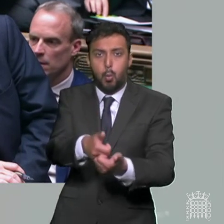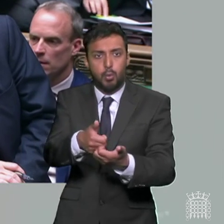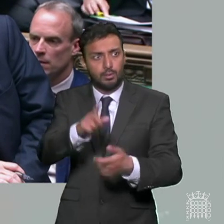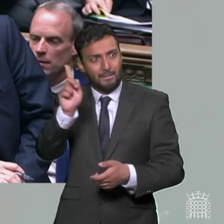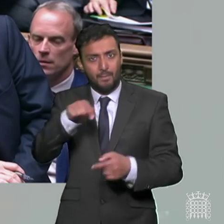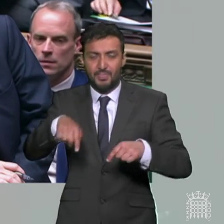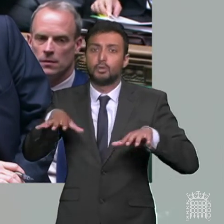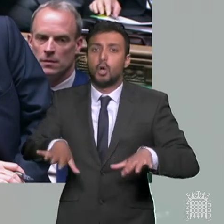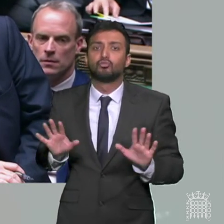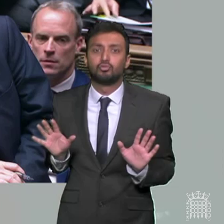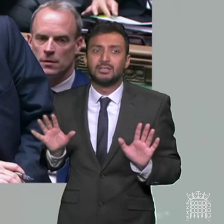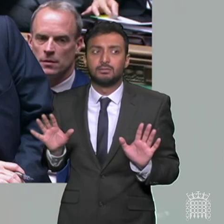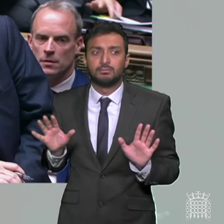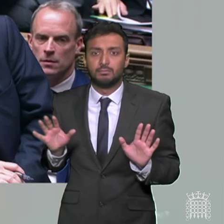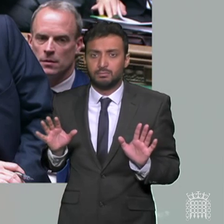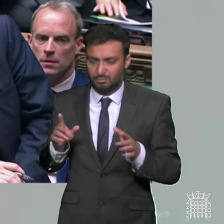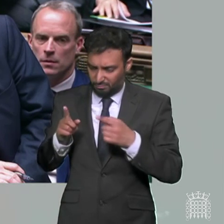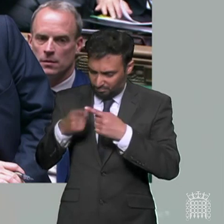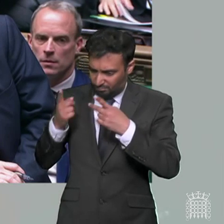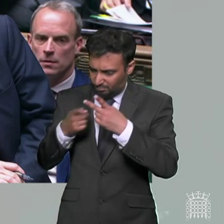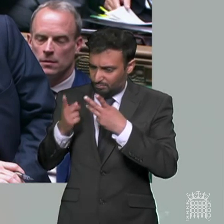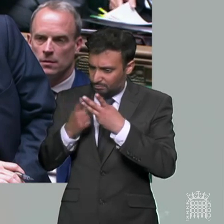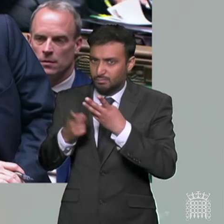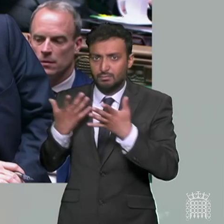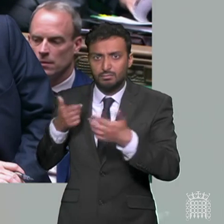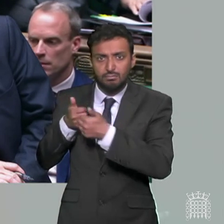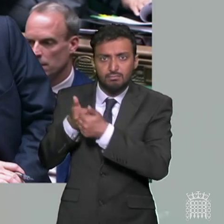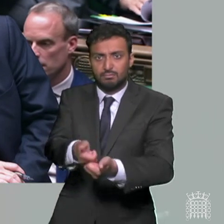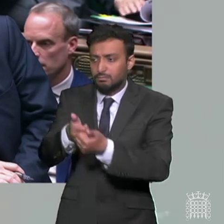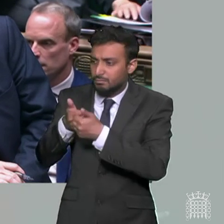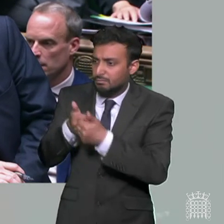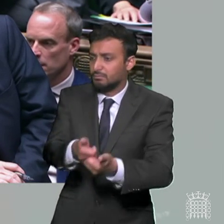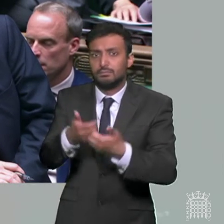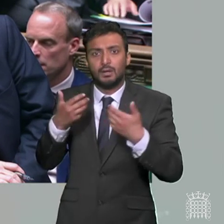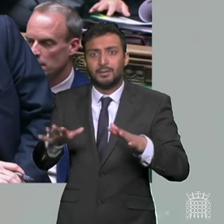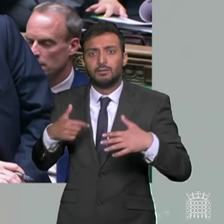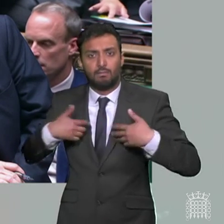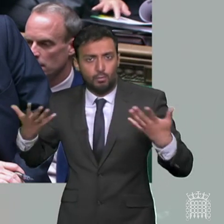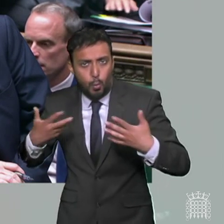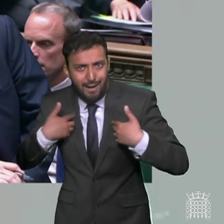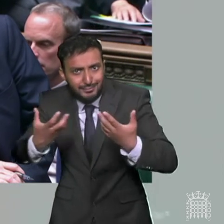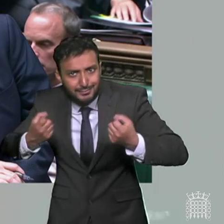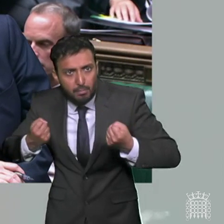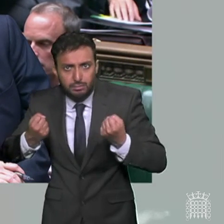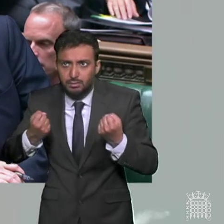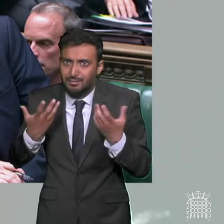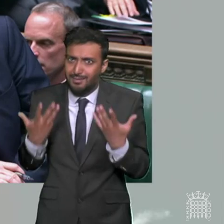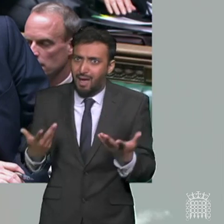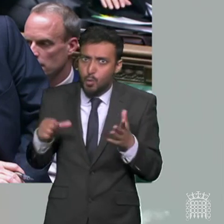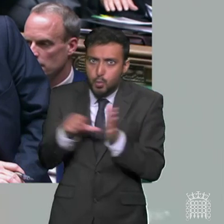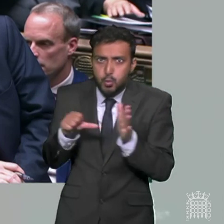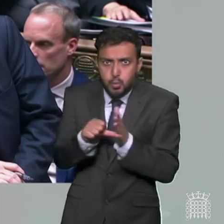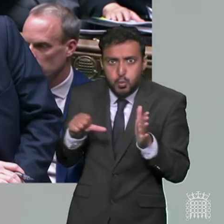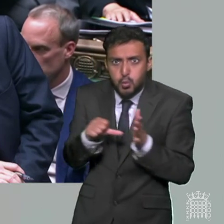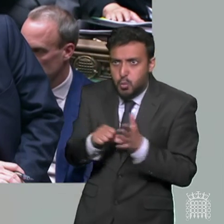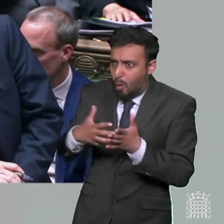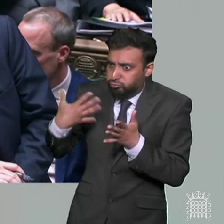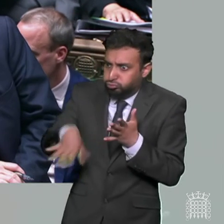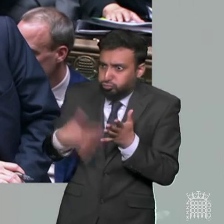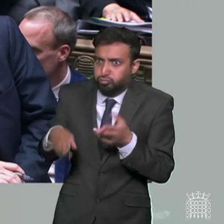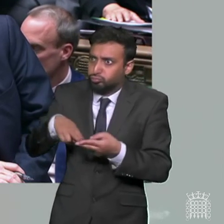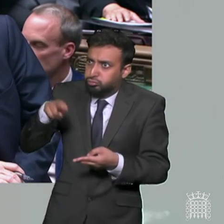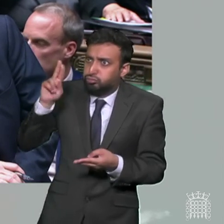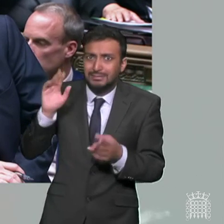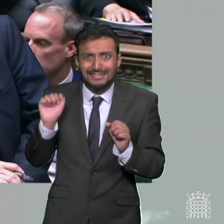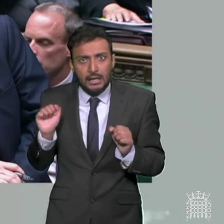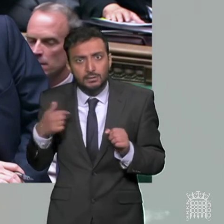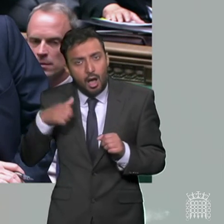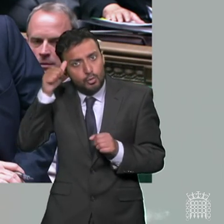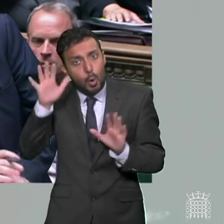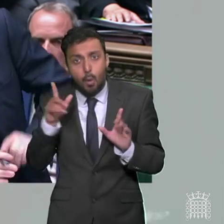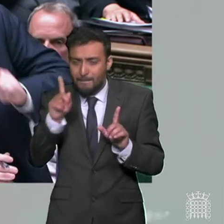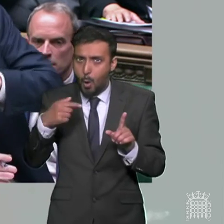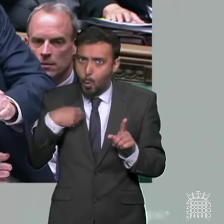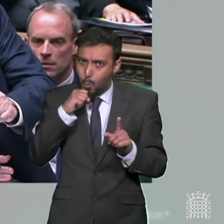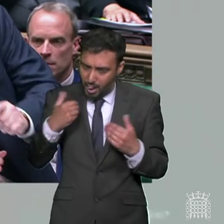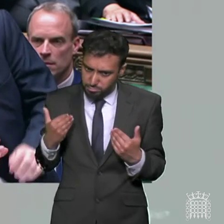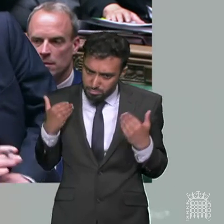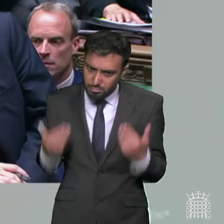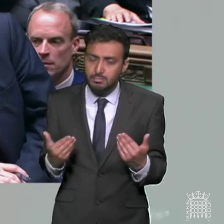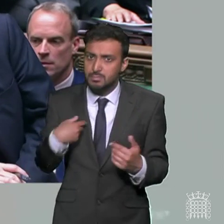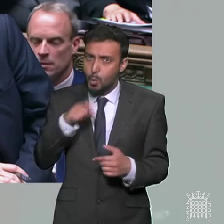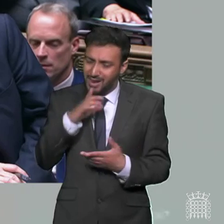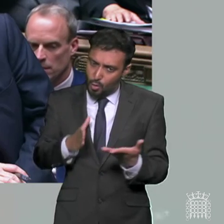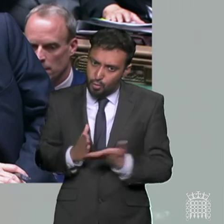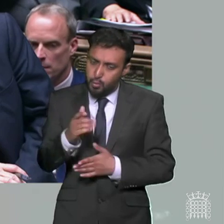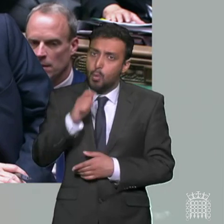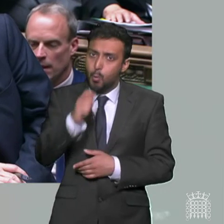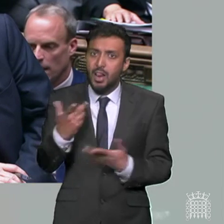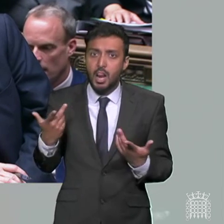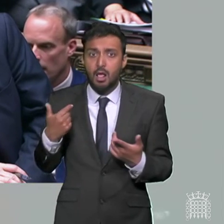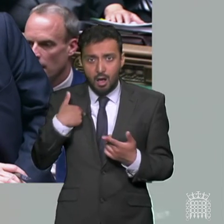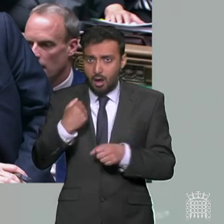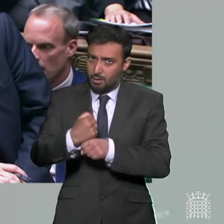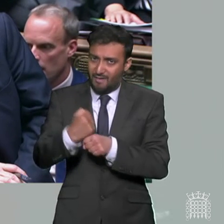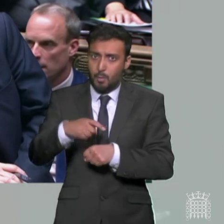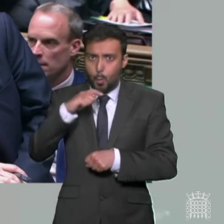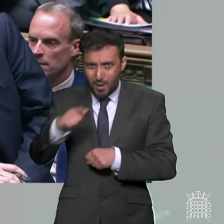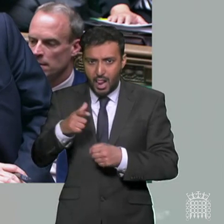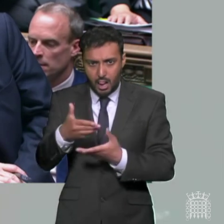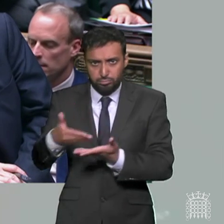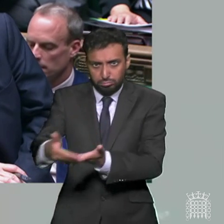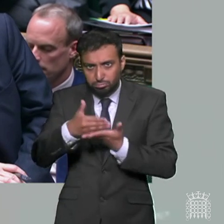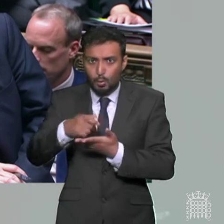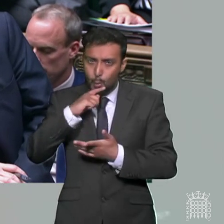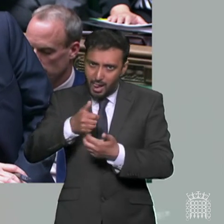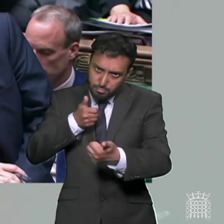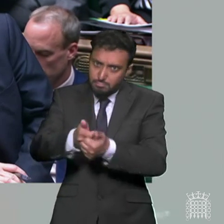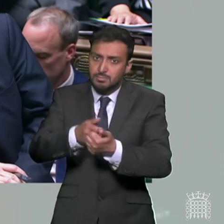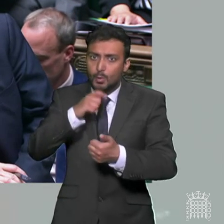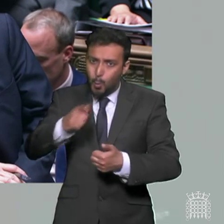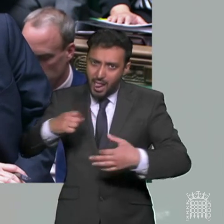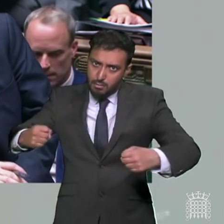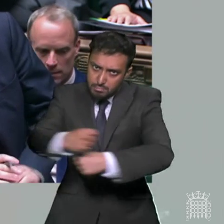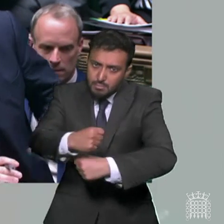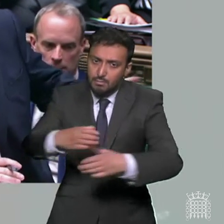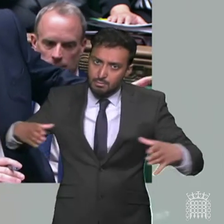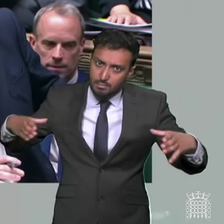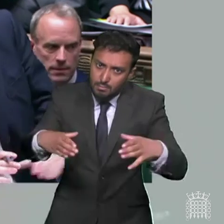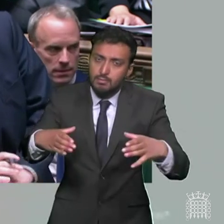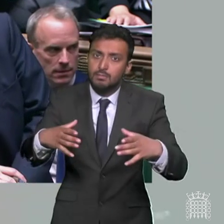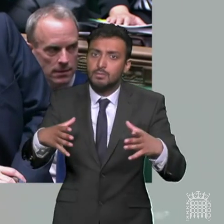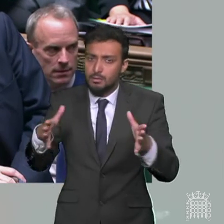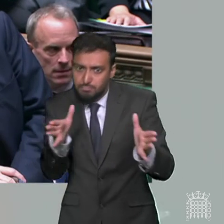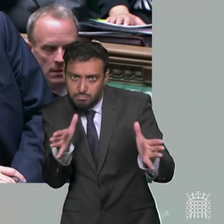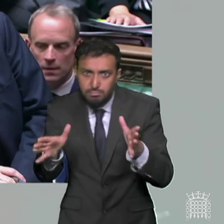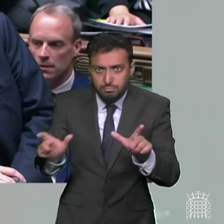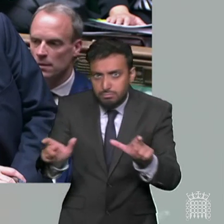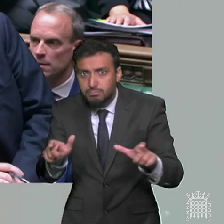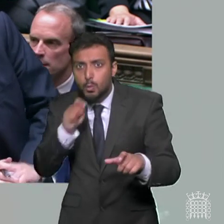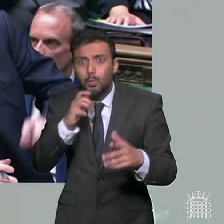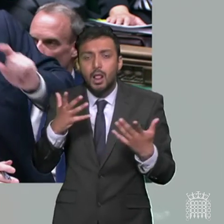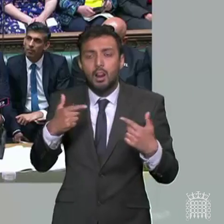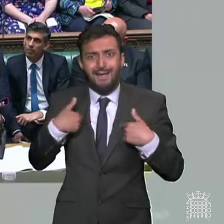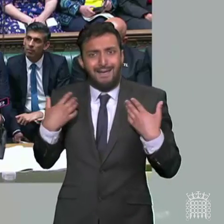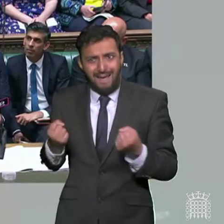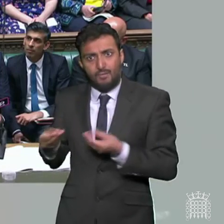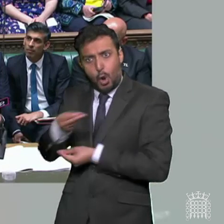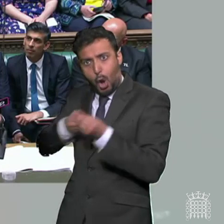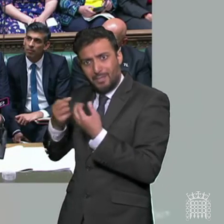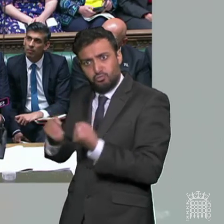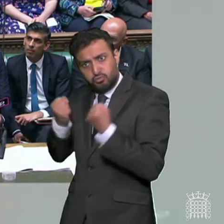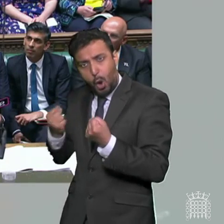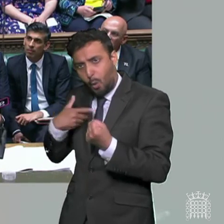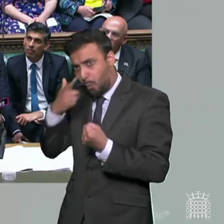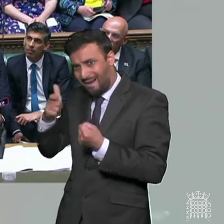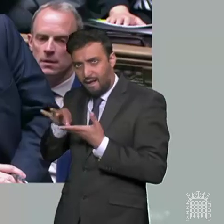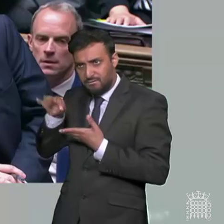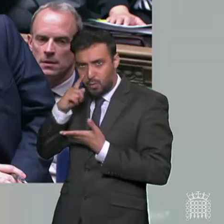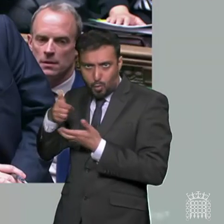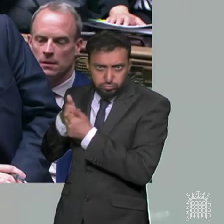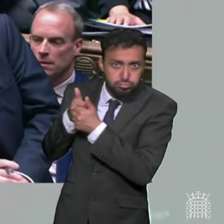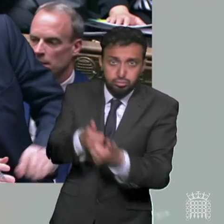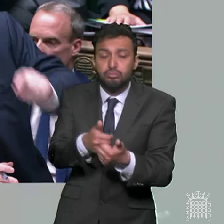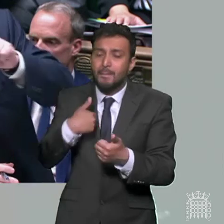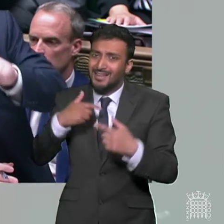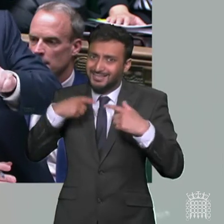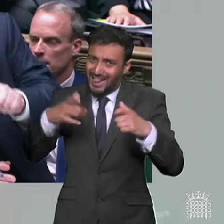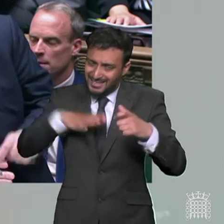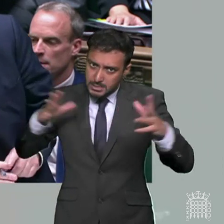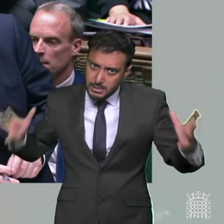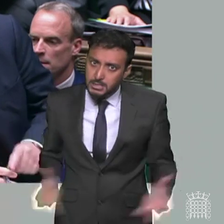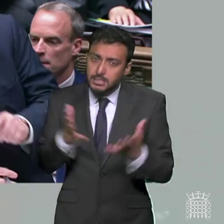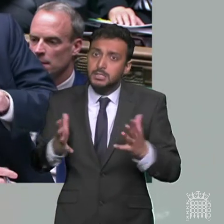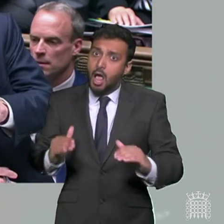I do not for a moment doubt that things are tough—I do not doubt it for a moment—but it is our intention to get this country through it, and we will get through it very well by putting our arms around people as we can, and as we will because of the fiscal firepower we have, but also by making sure that we continue with the high wage, high skill, high employment economy that we have.